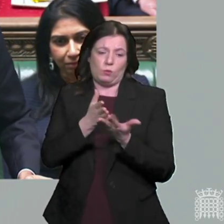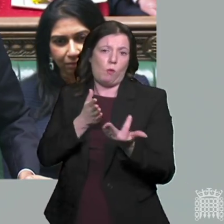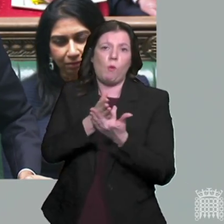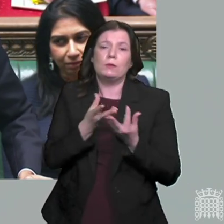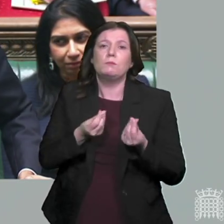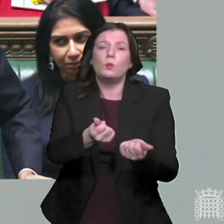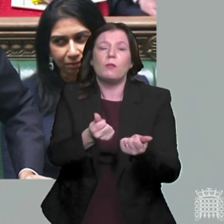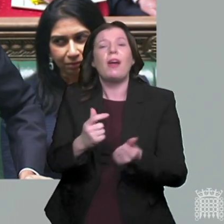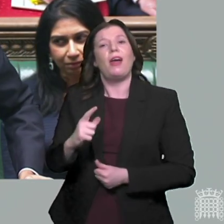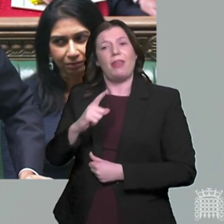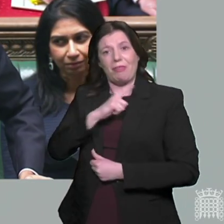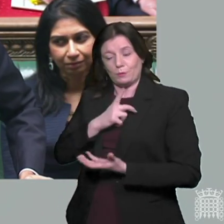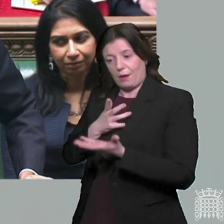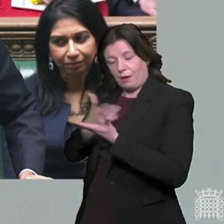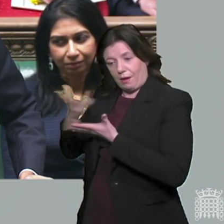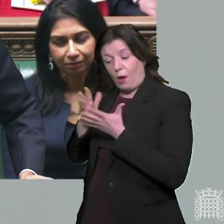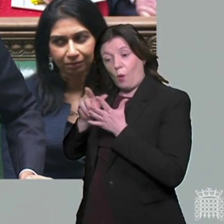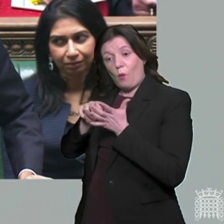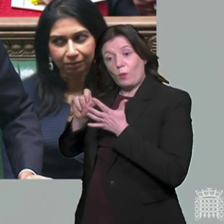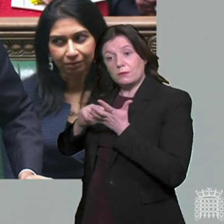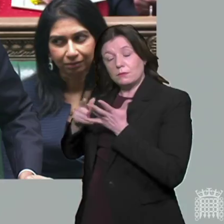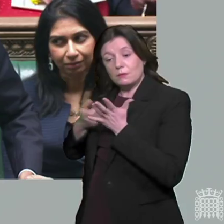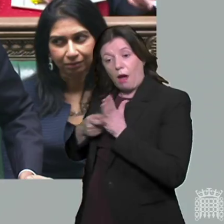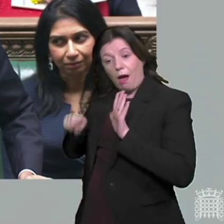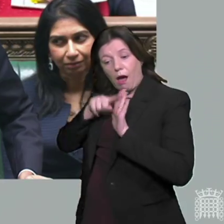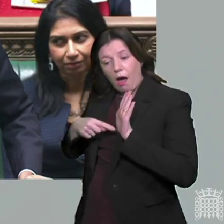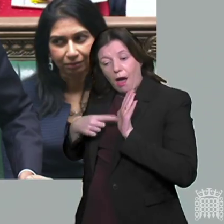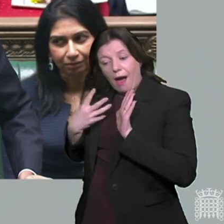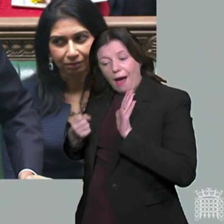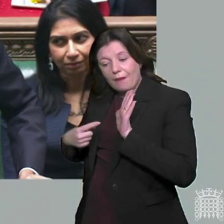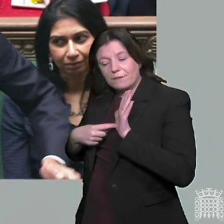That is something that the Windsor framework has sought to achieve and, I believe, delivers.